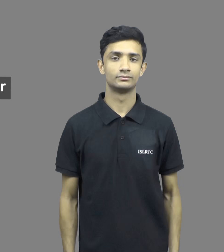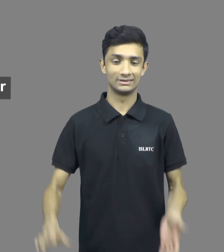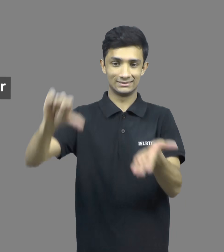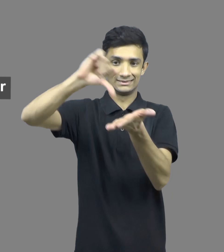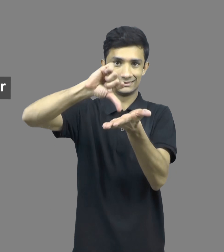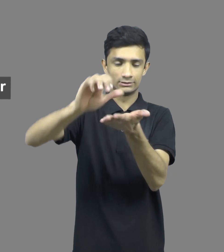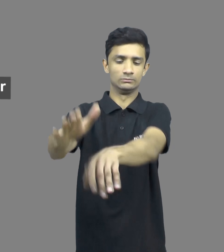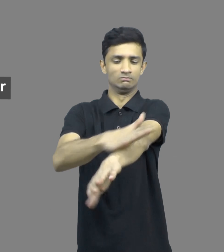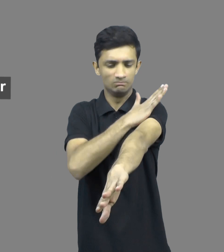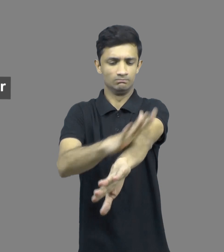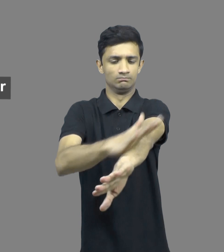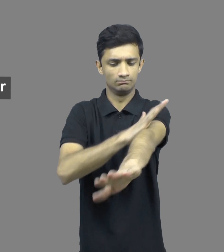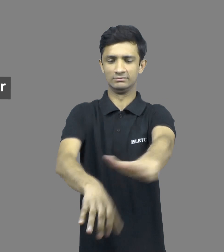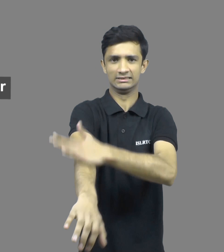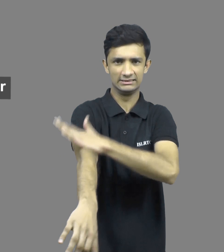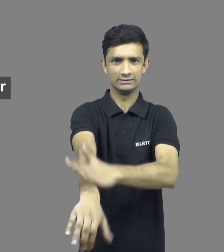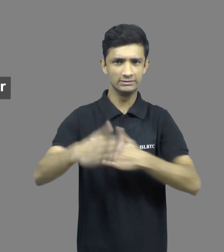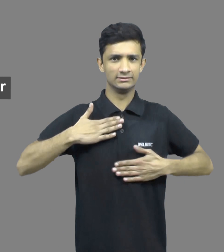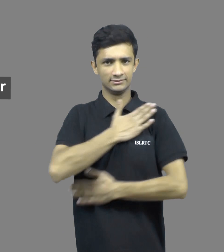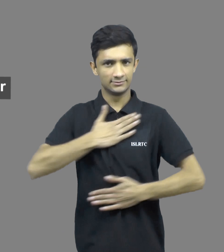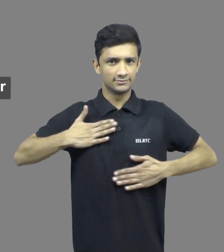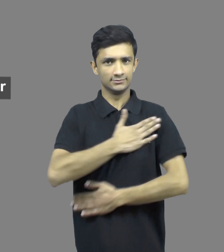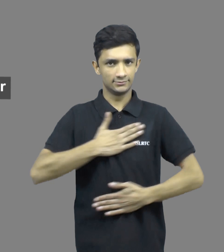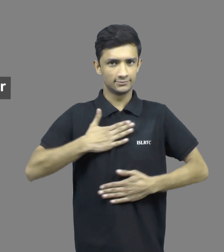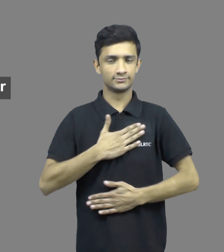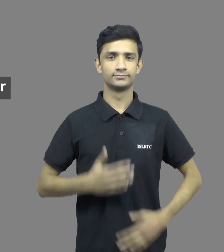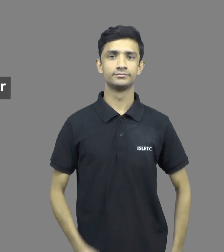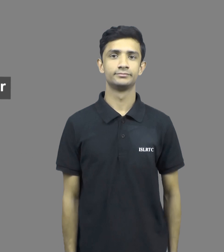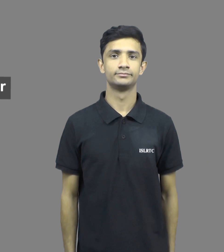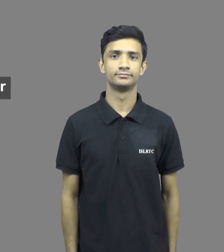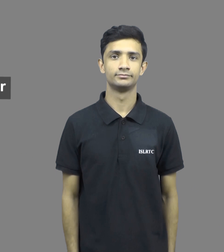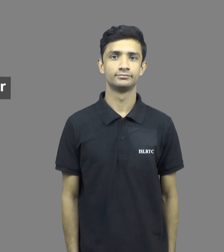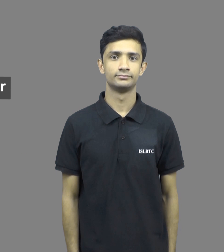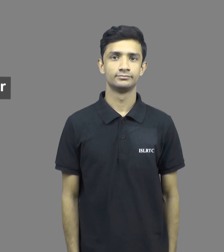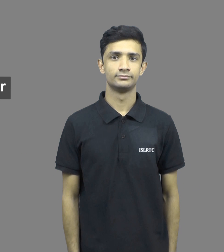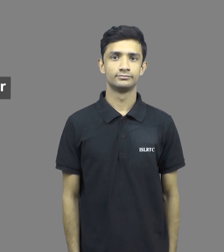Body lotion Body moisturizer